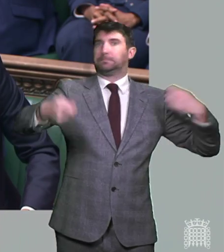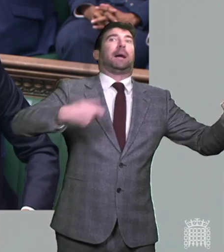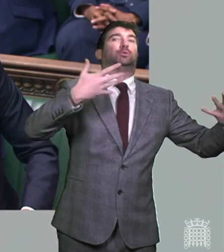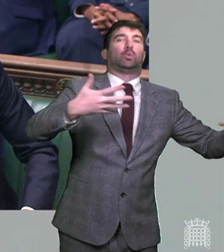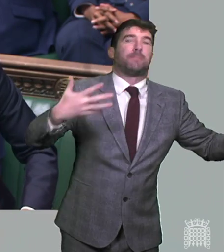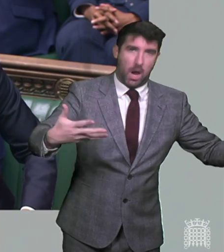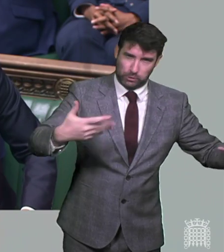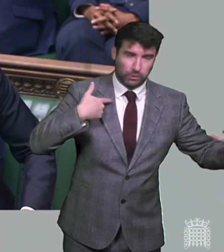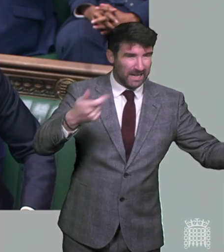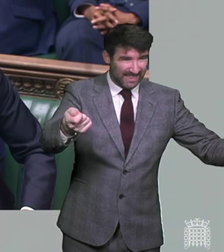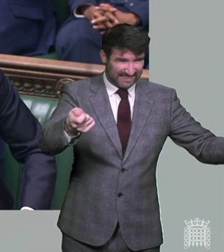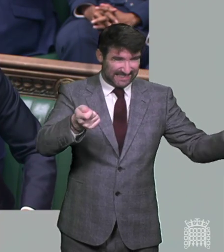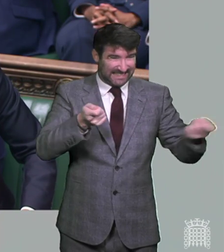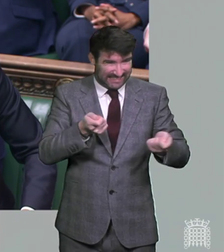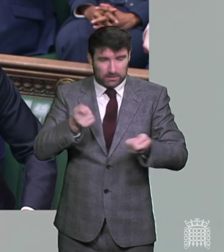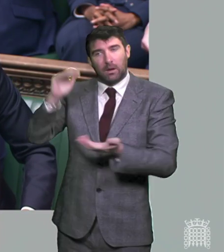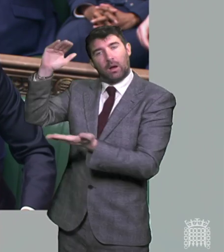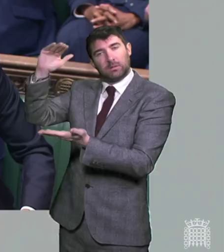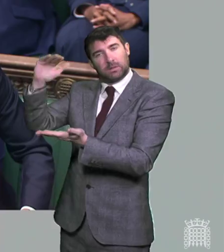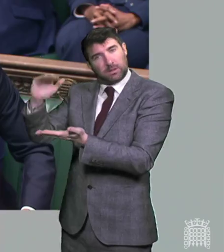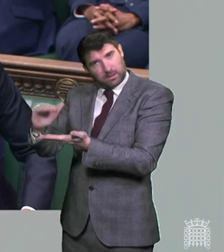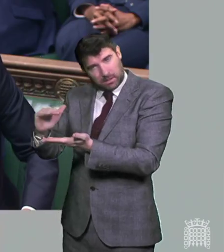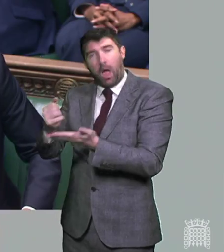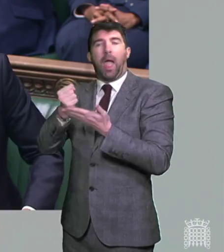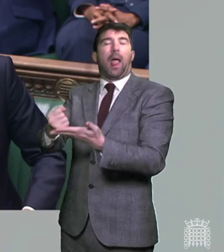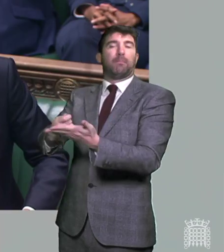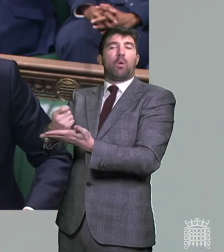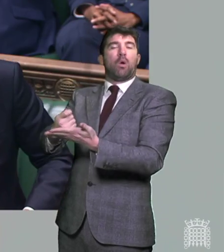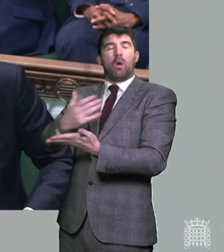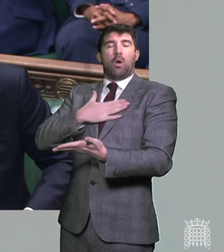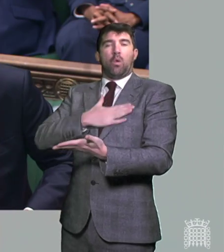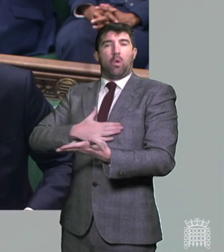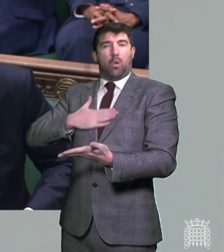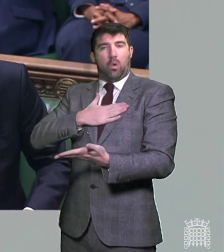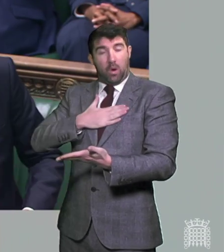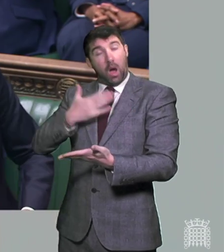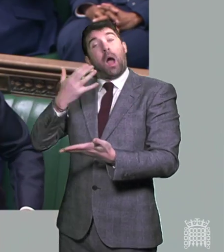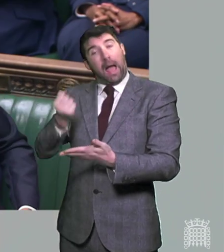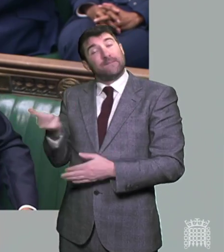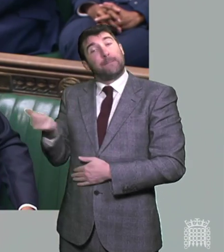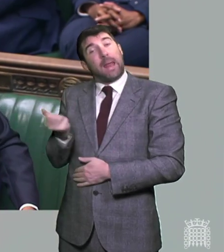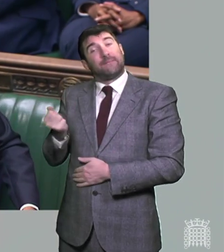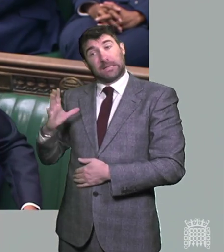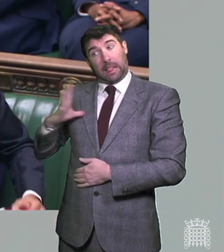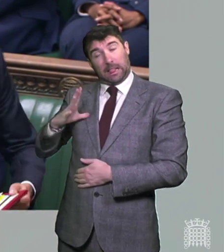In the short term, I hope he can direct his constituents to the support available through the welfare system for those with mortgage payments.